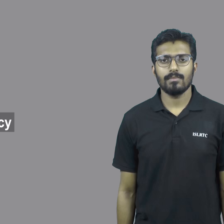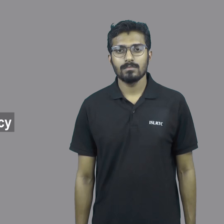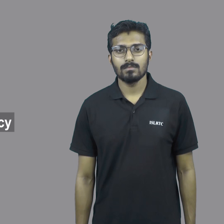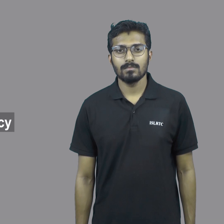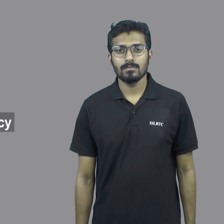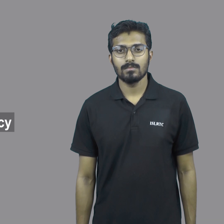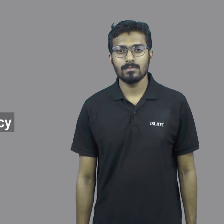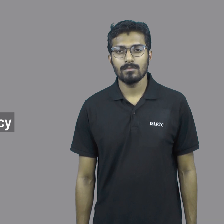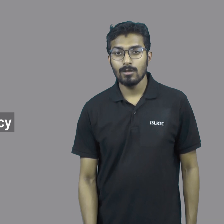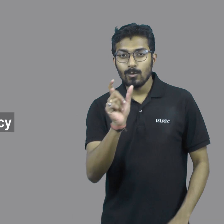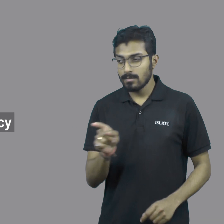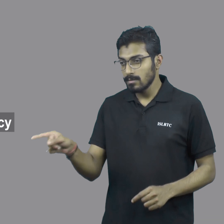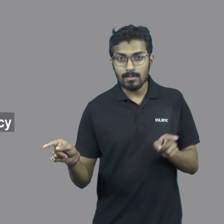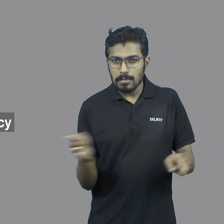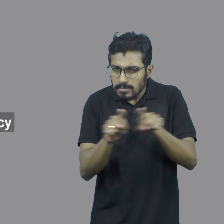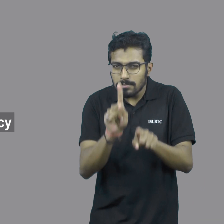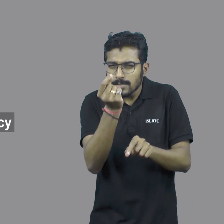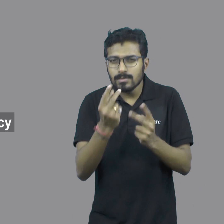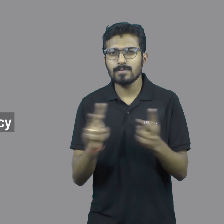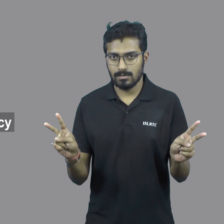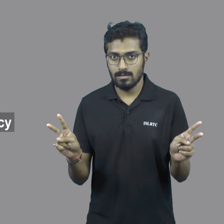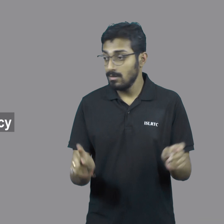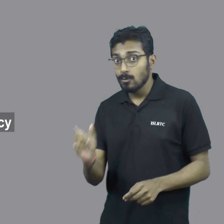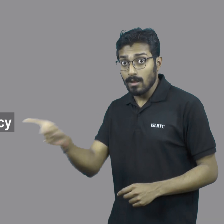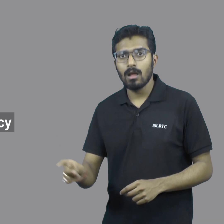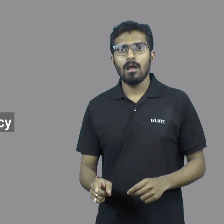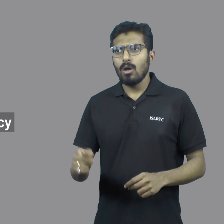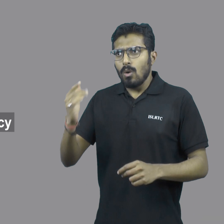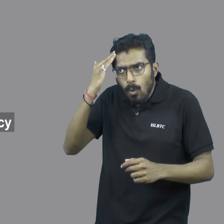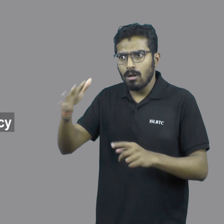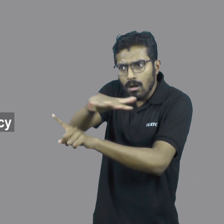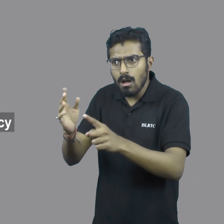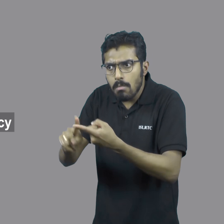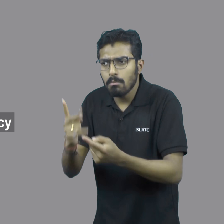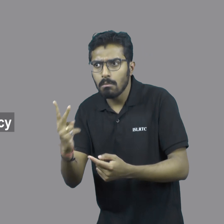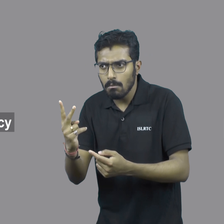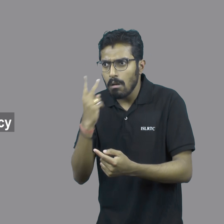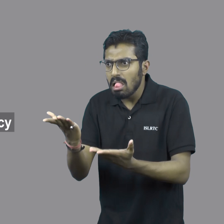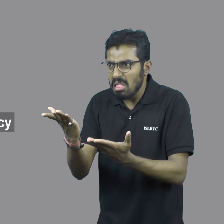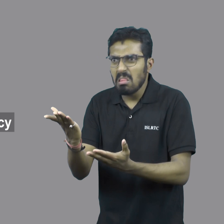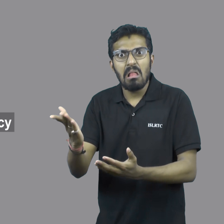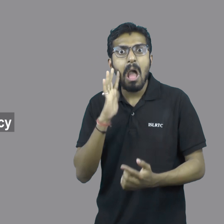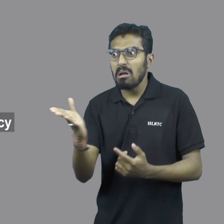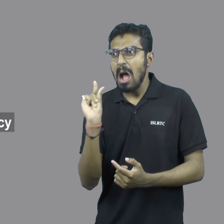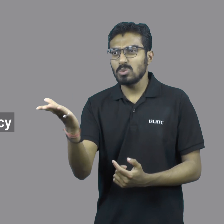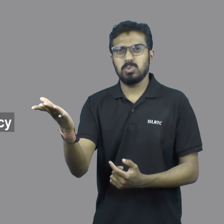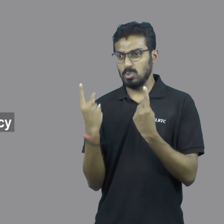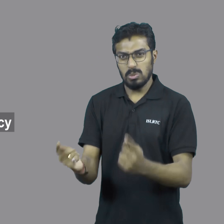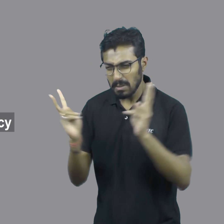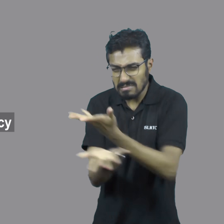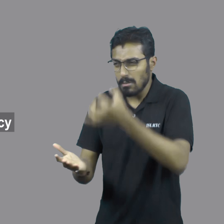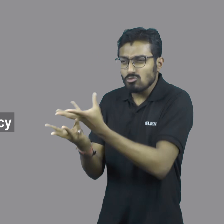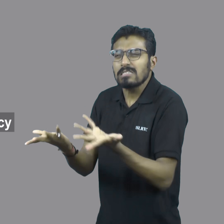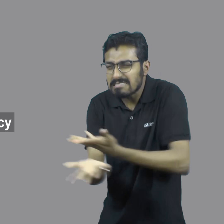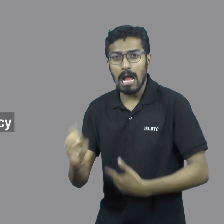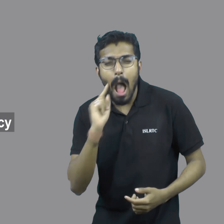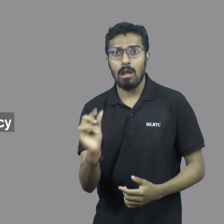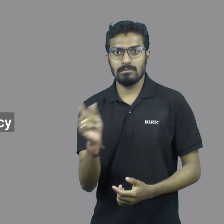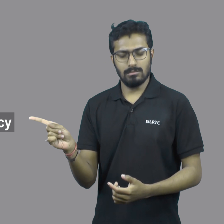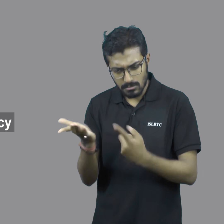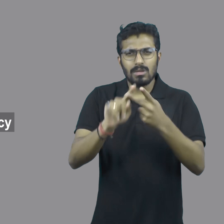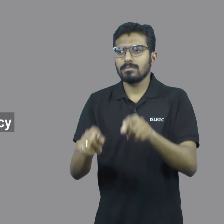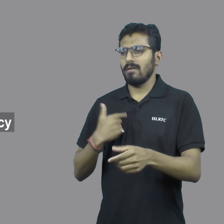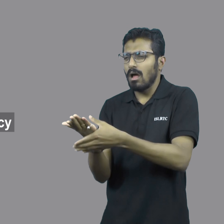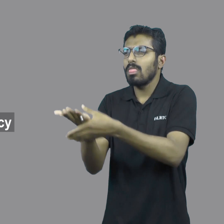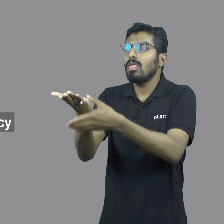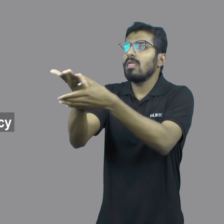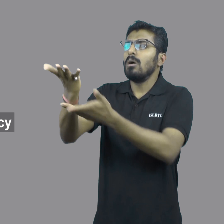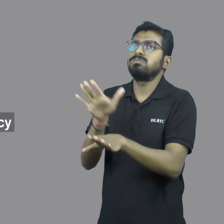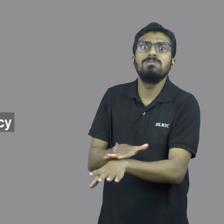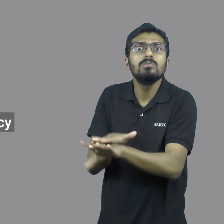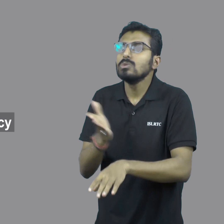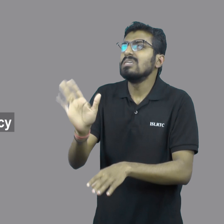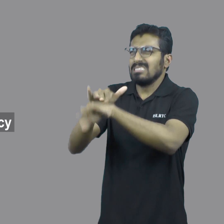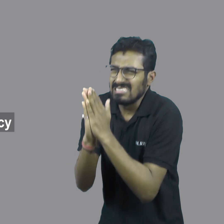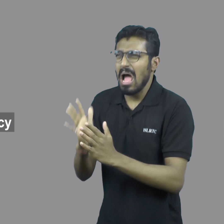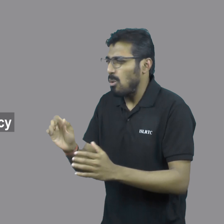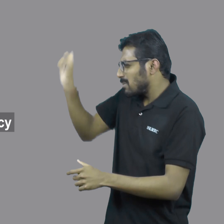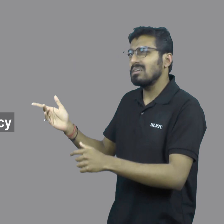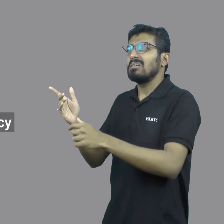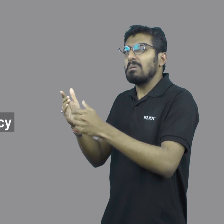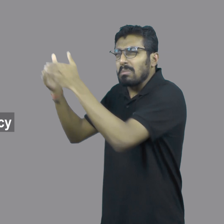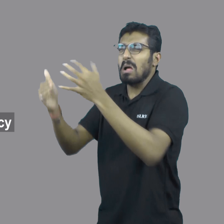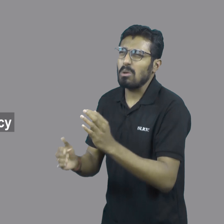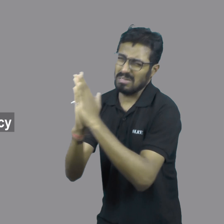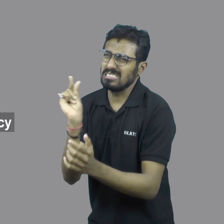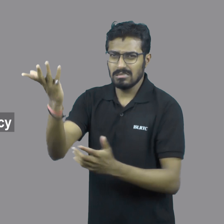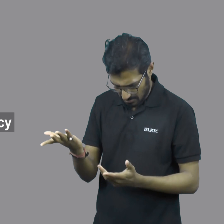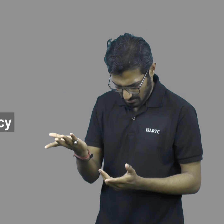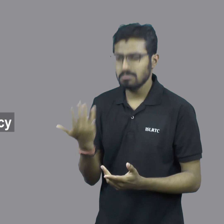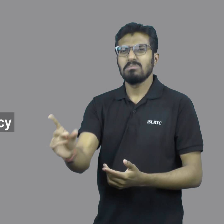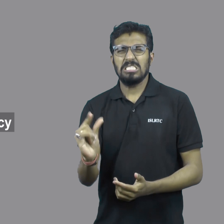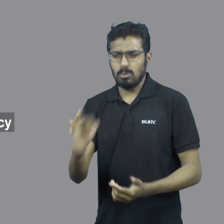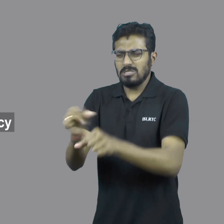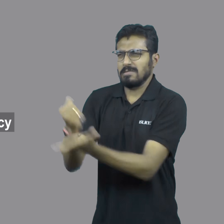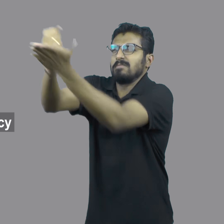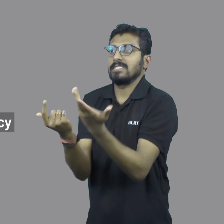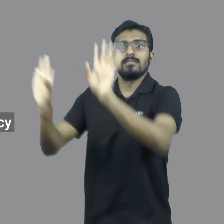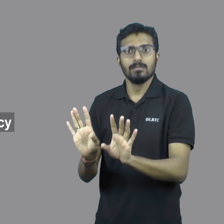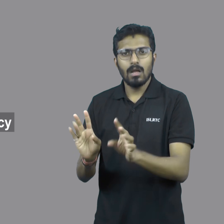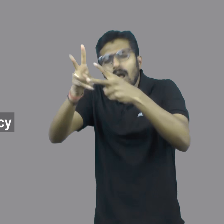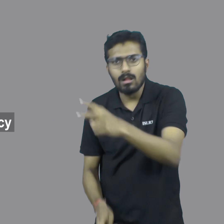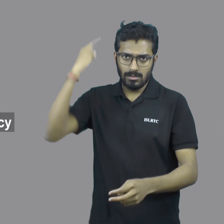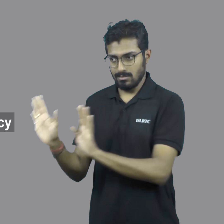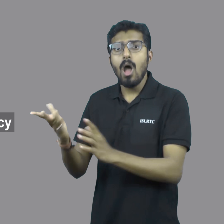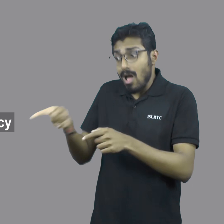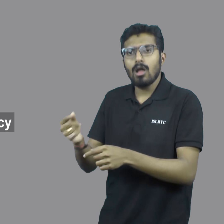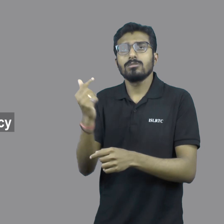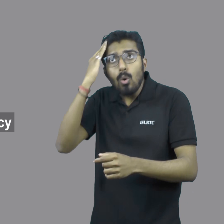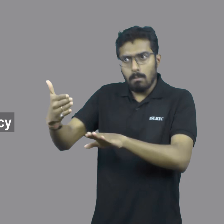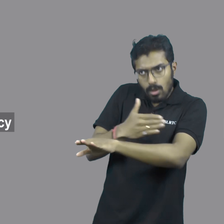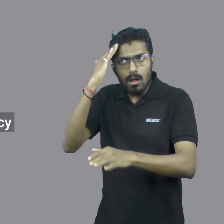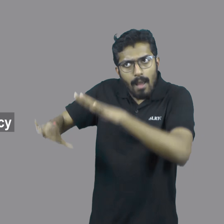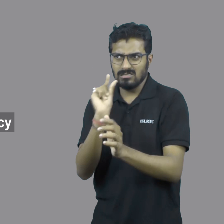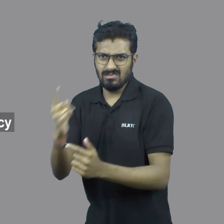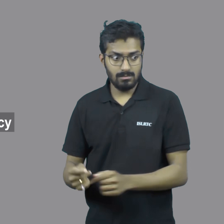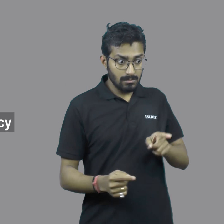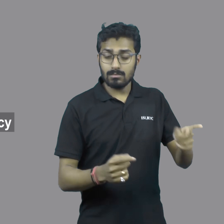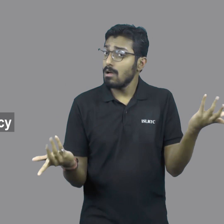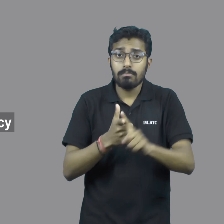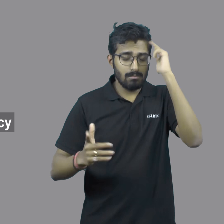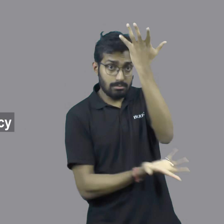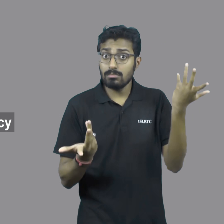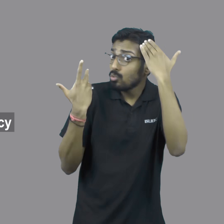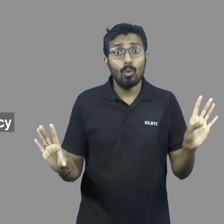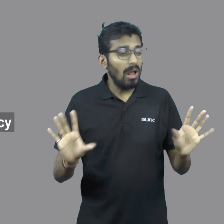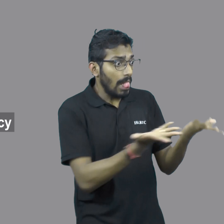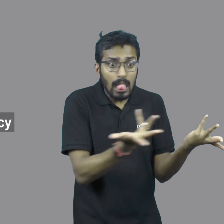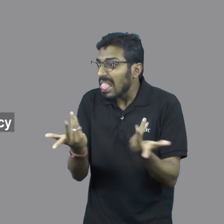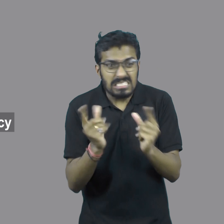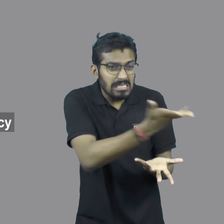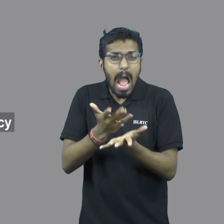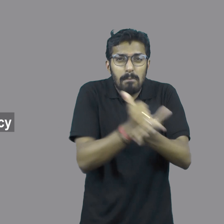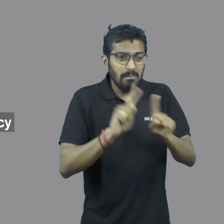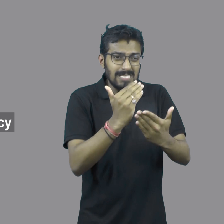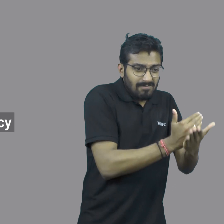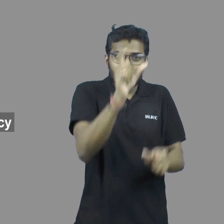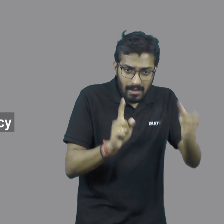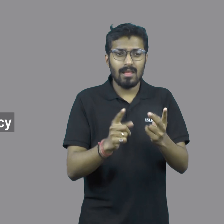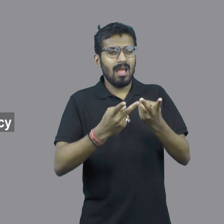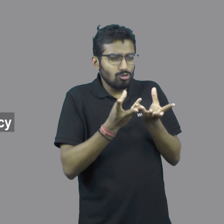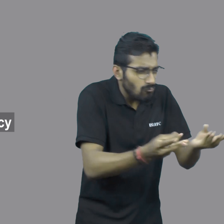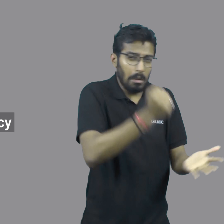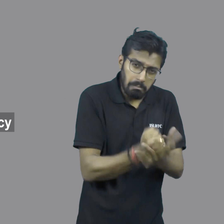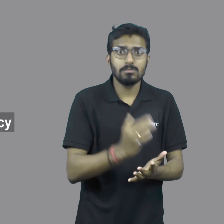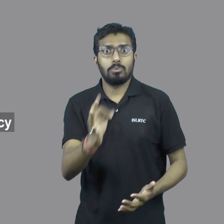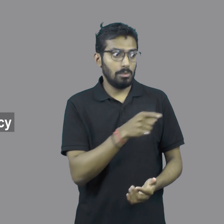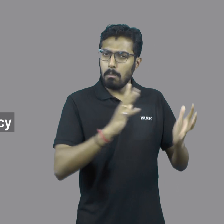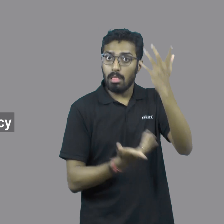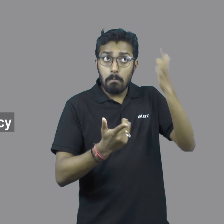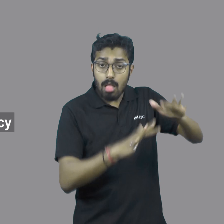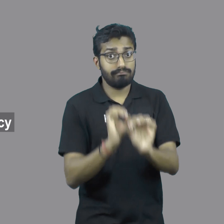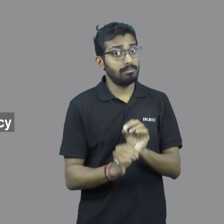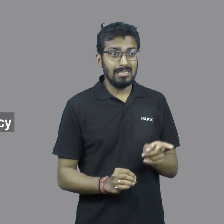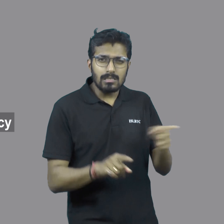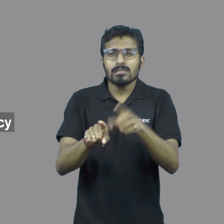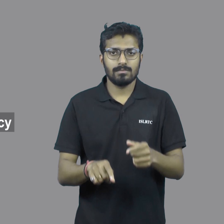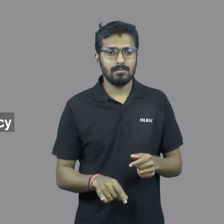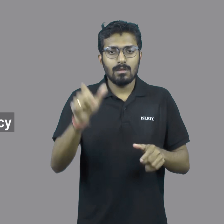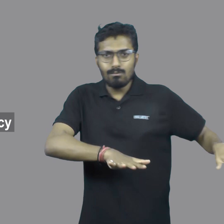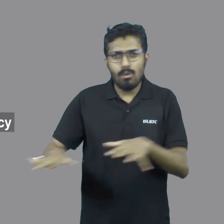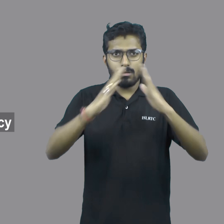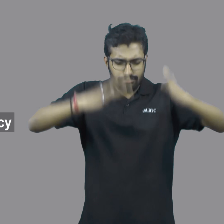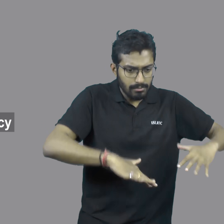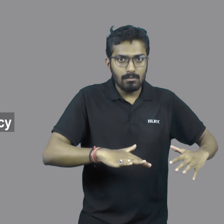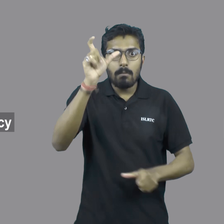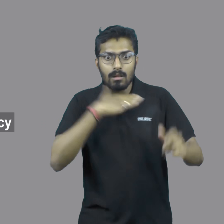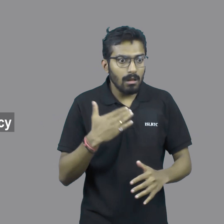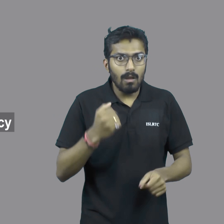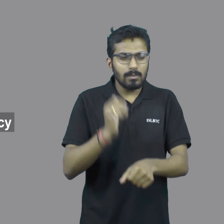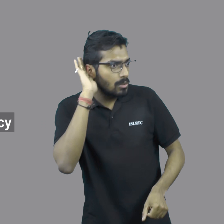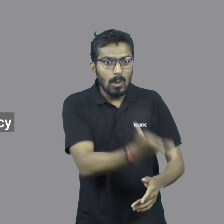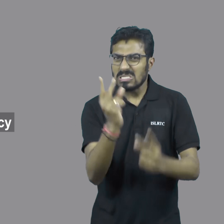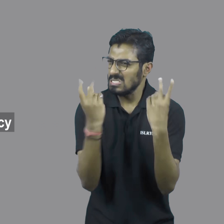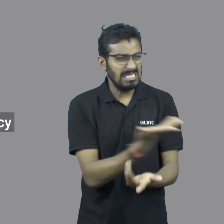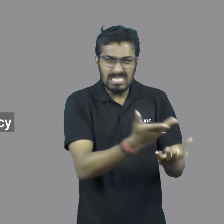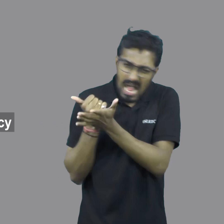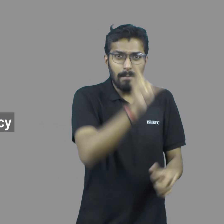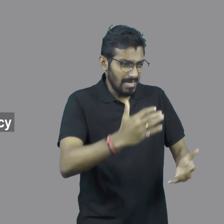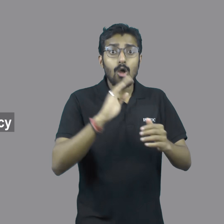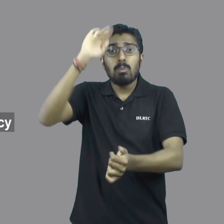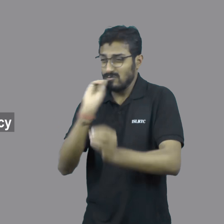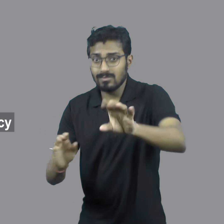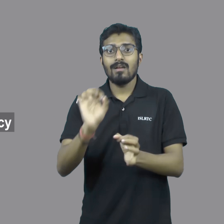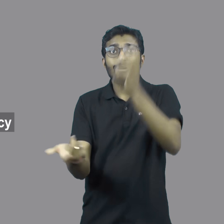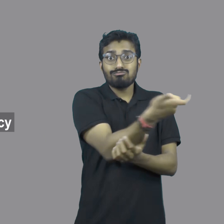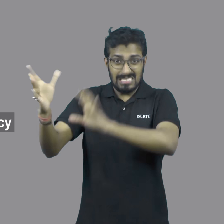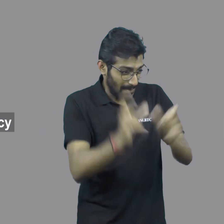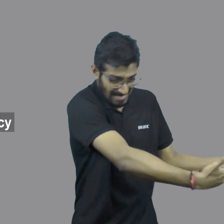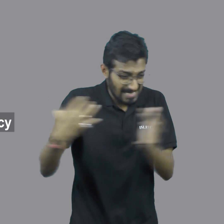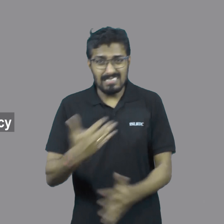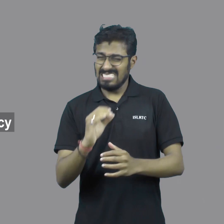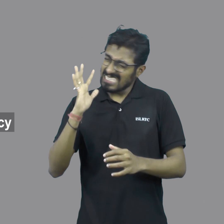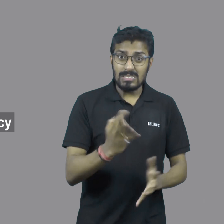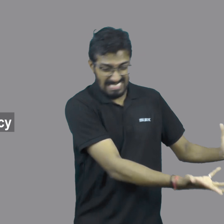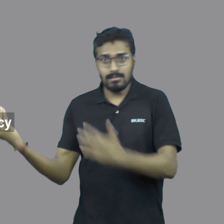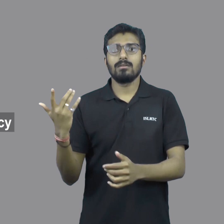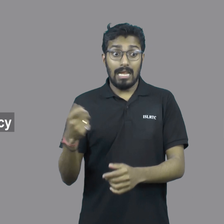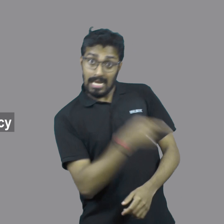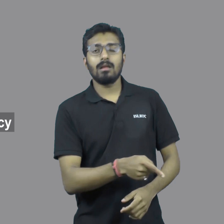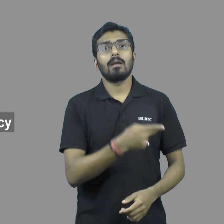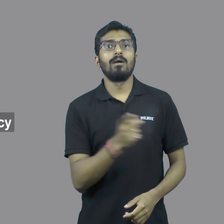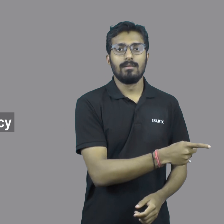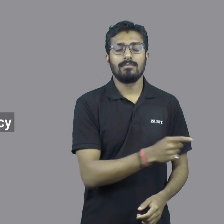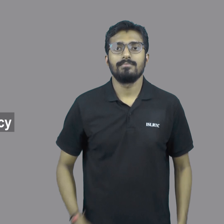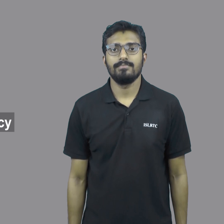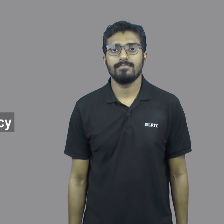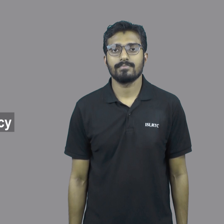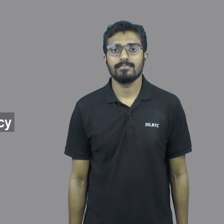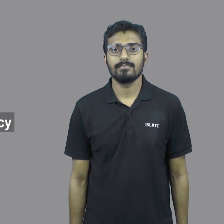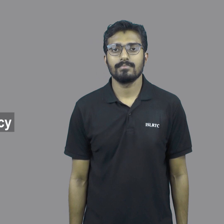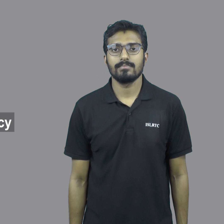Urgency Emergency